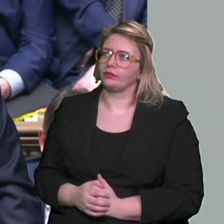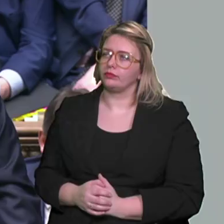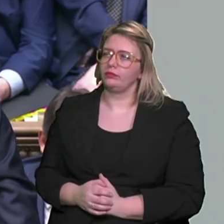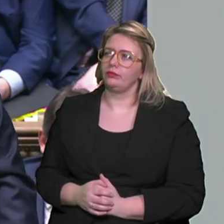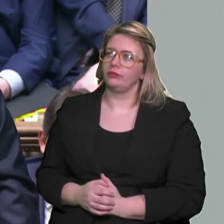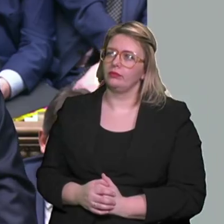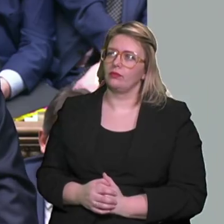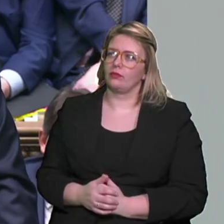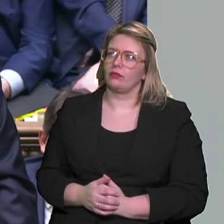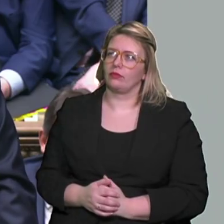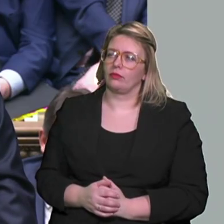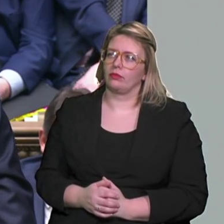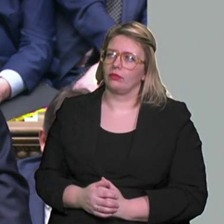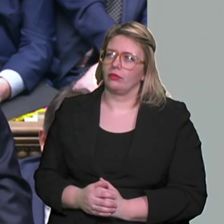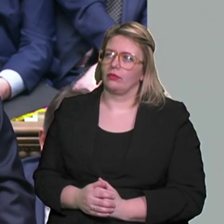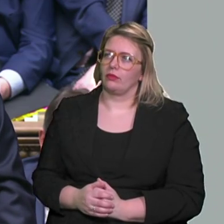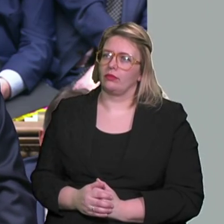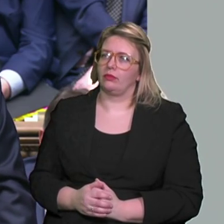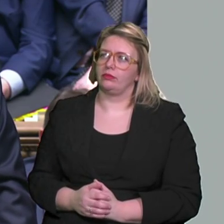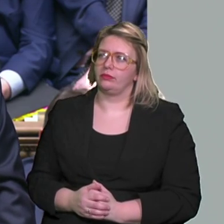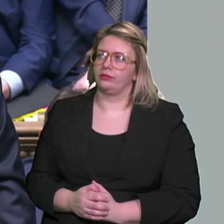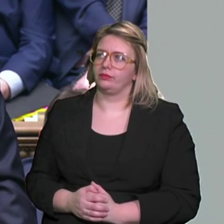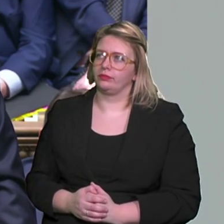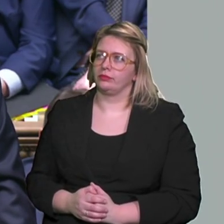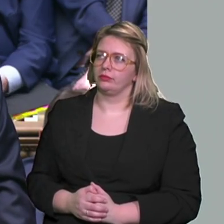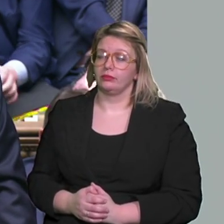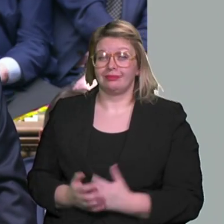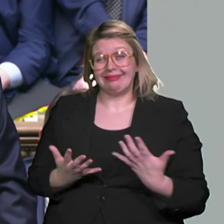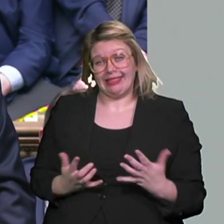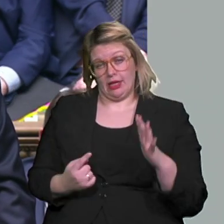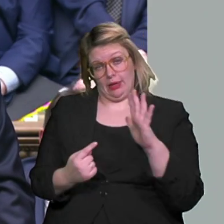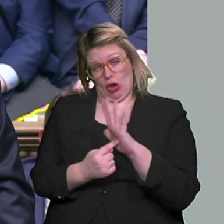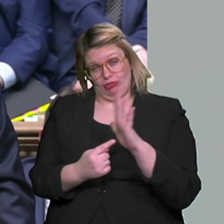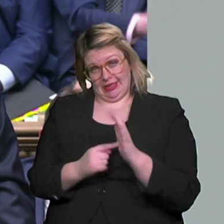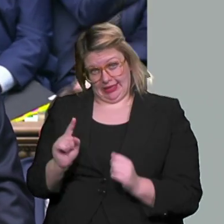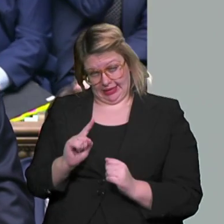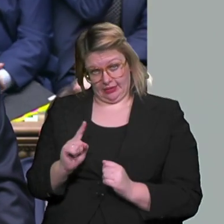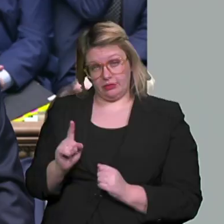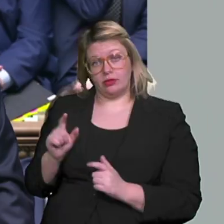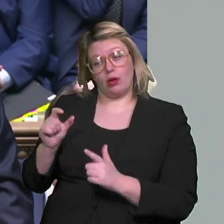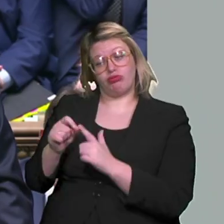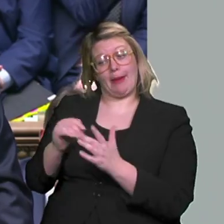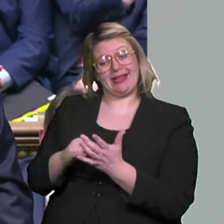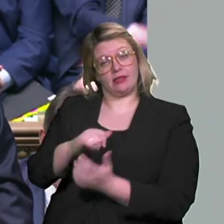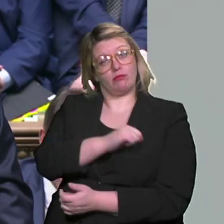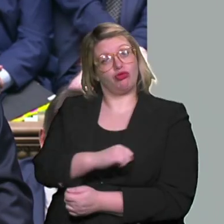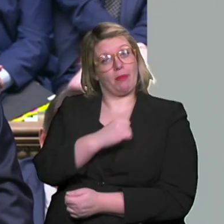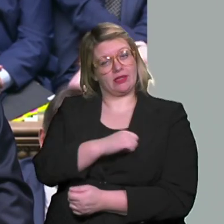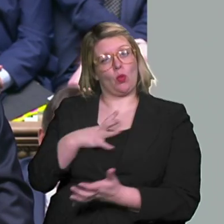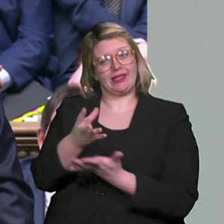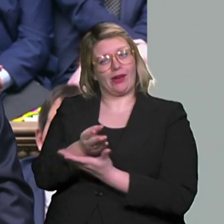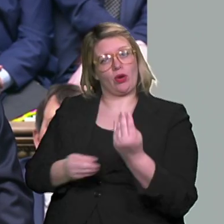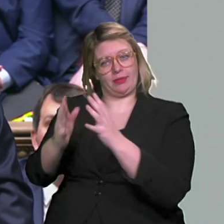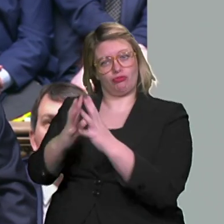Today’s priority is the Prime Minister’s promise to grow the economy.